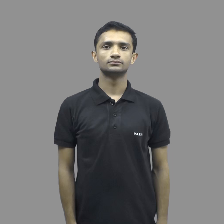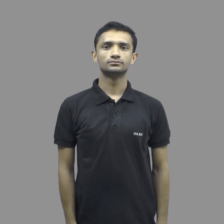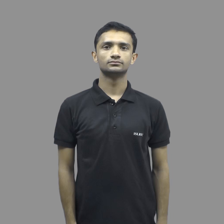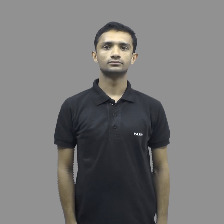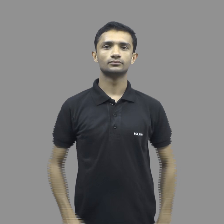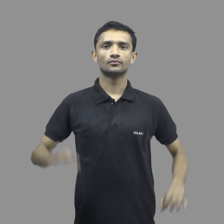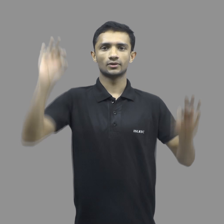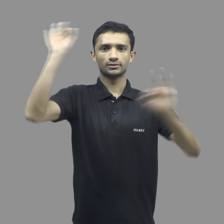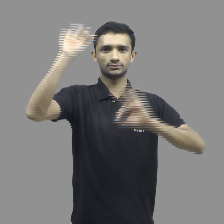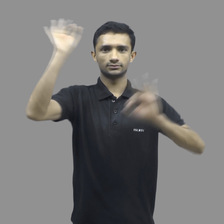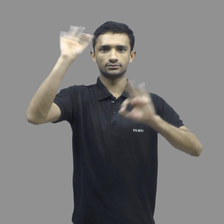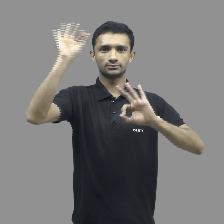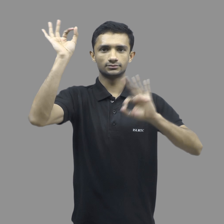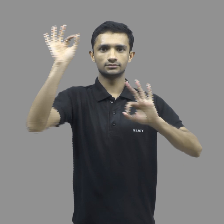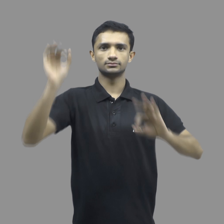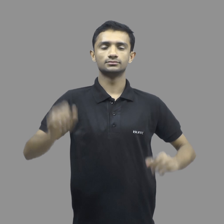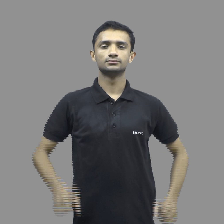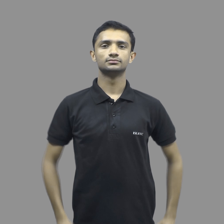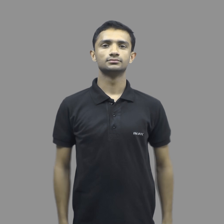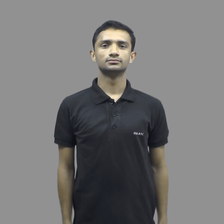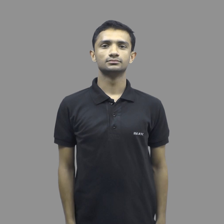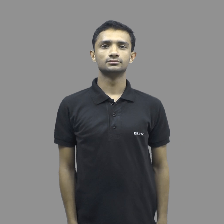Dance